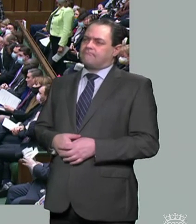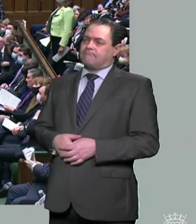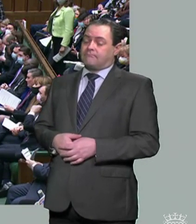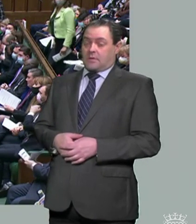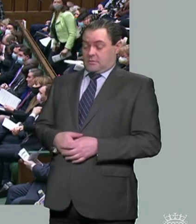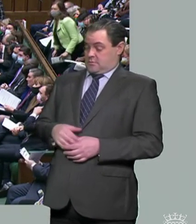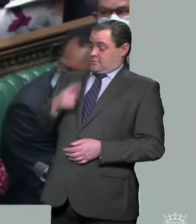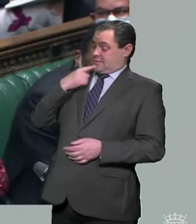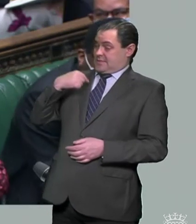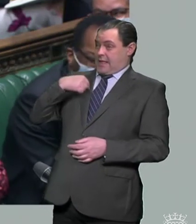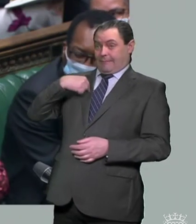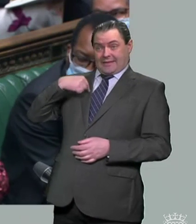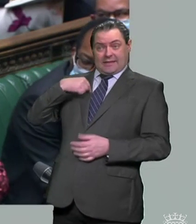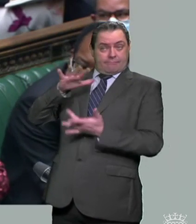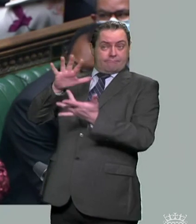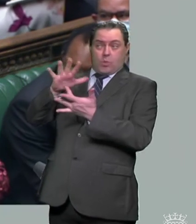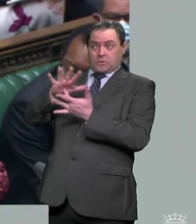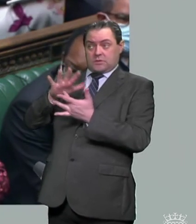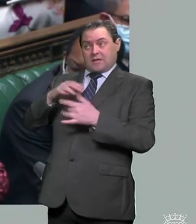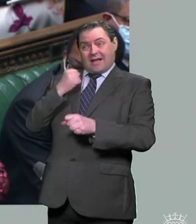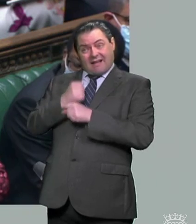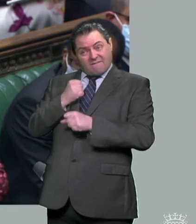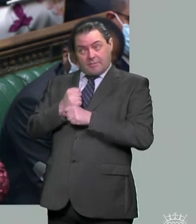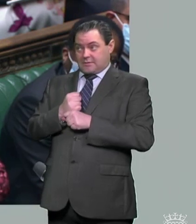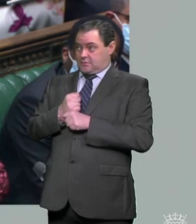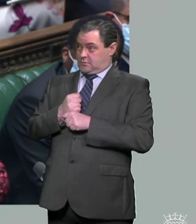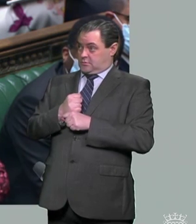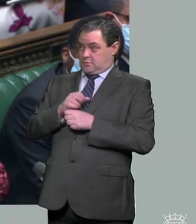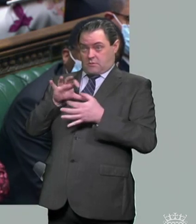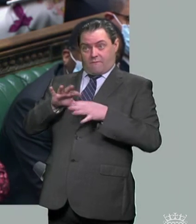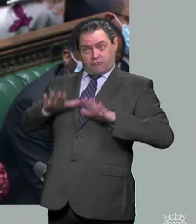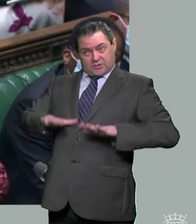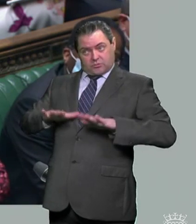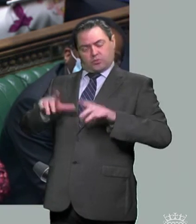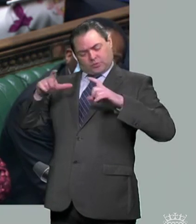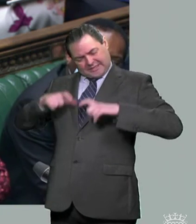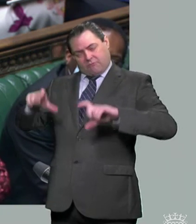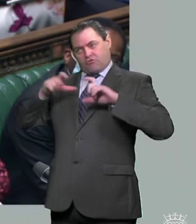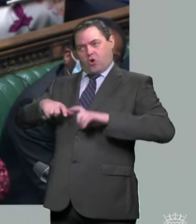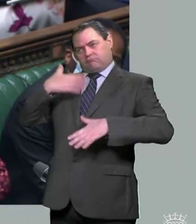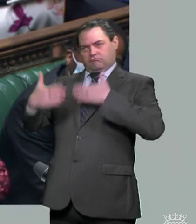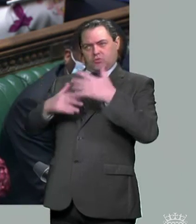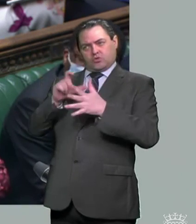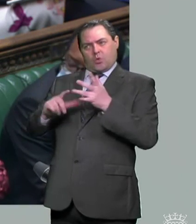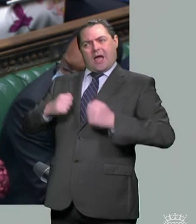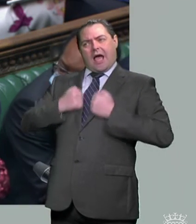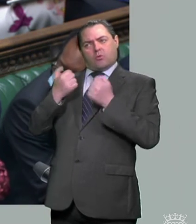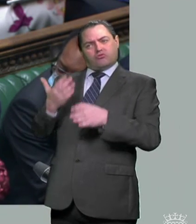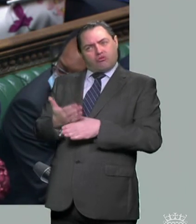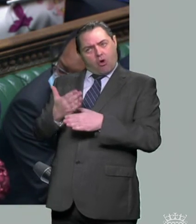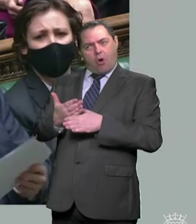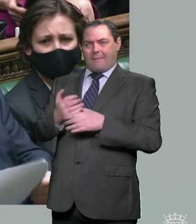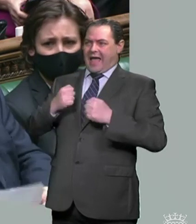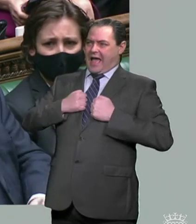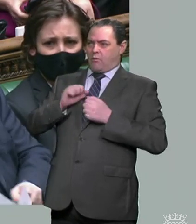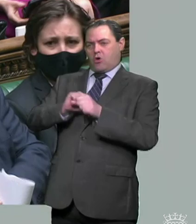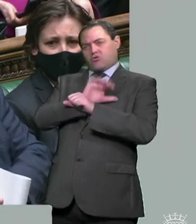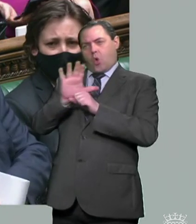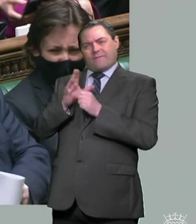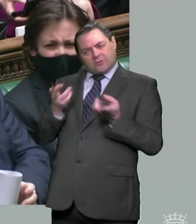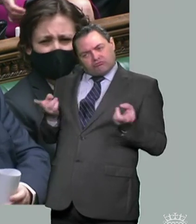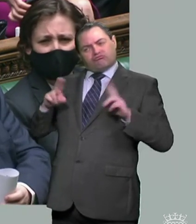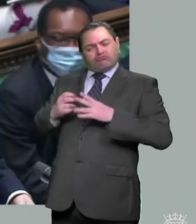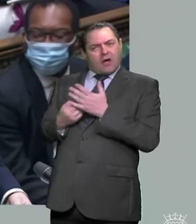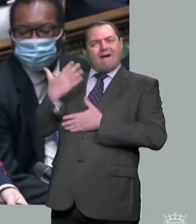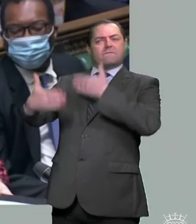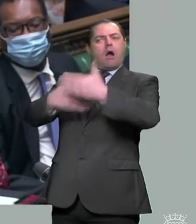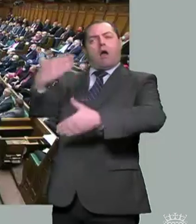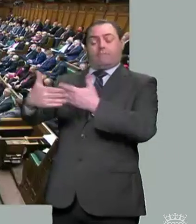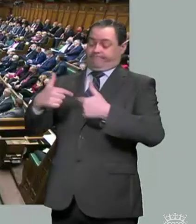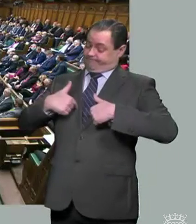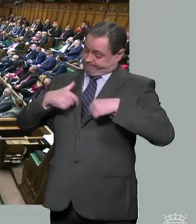It tells me that it is more vital than ever for the Government of this country to get on with the job and deliver our covid recovery plan, and that is what we are doing.